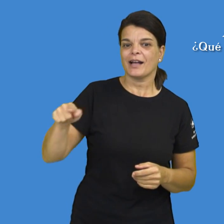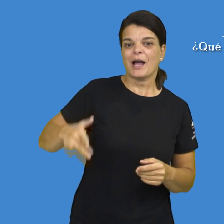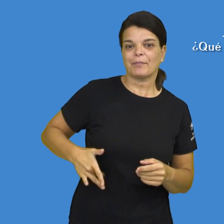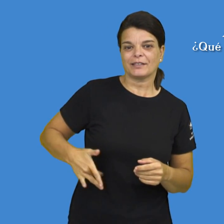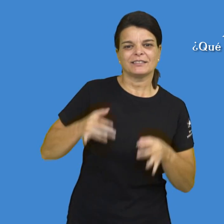hígado